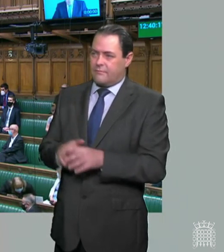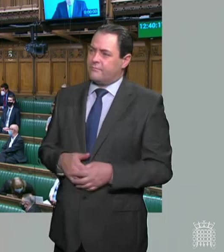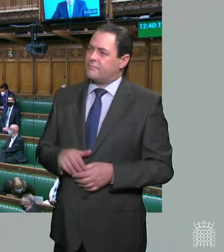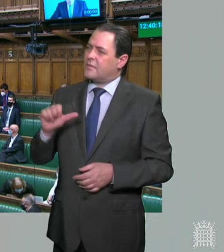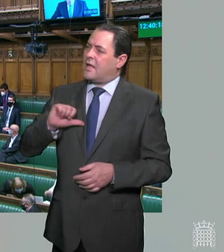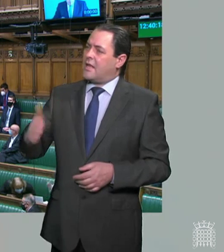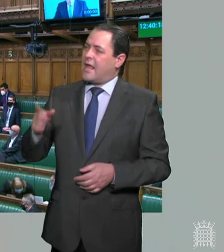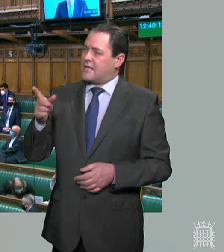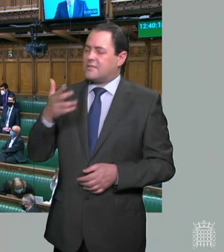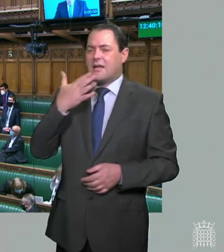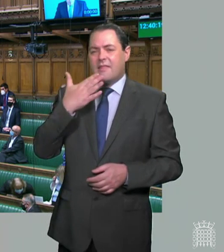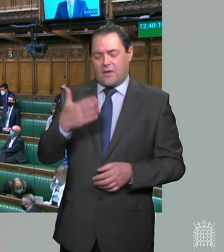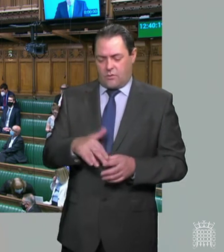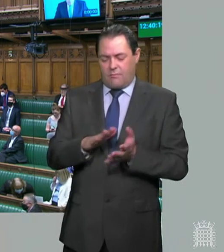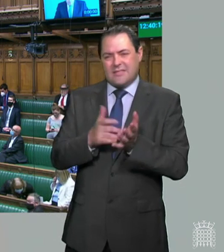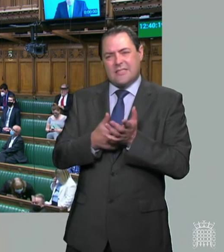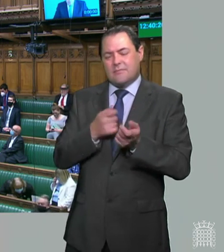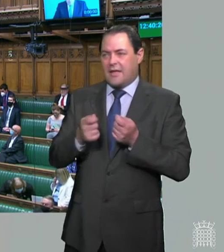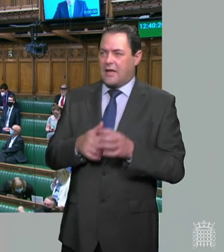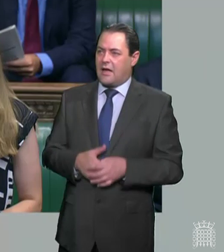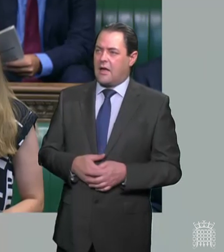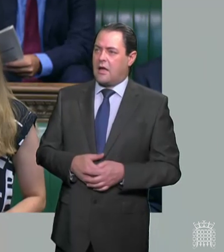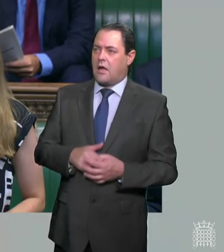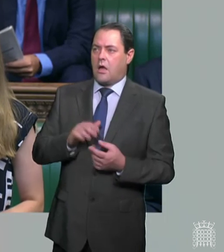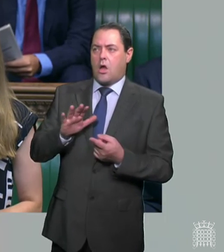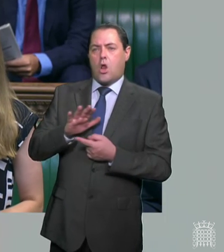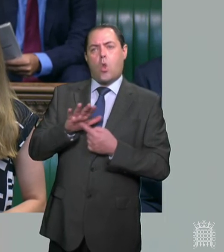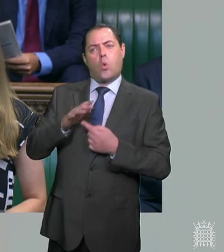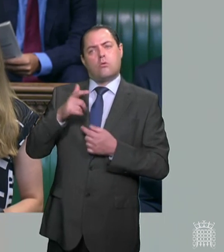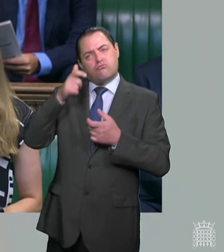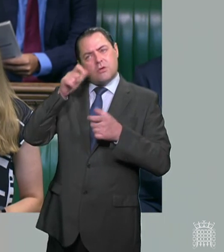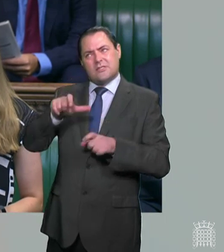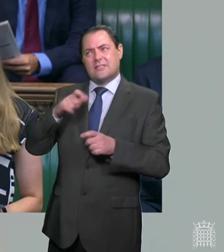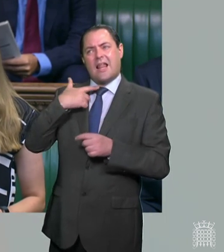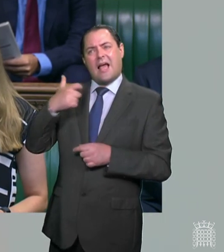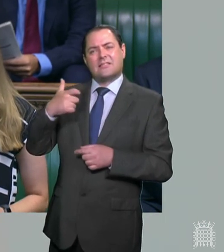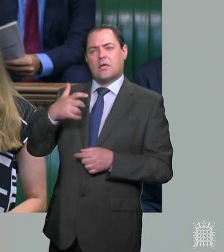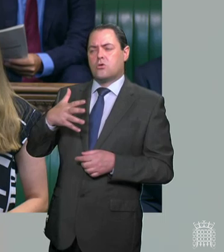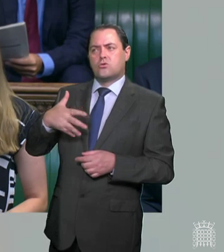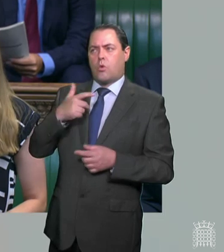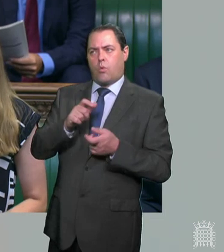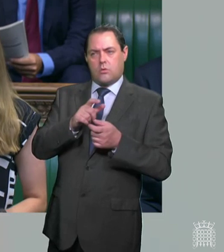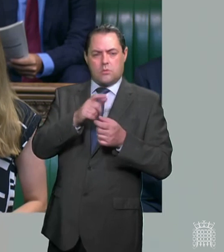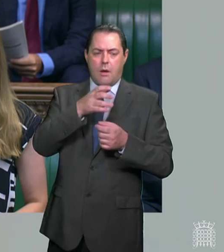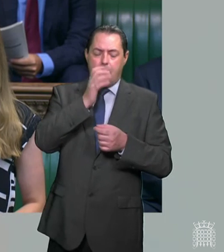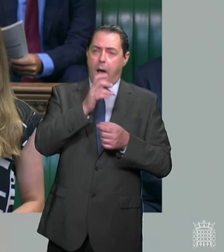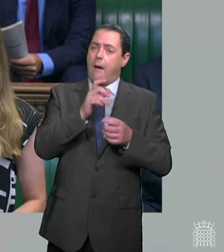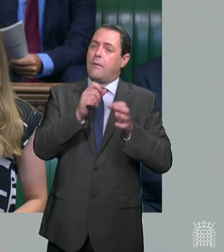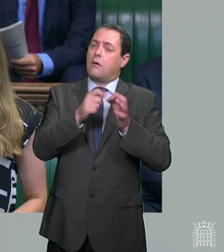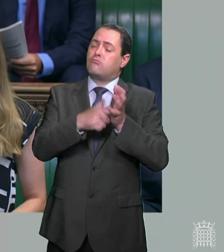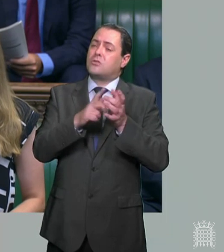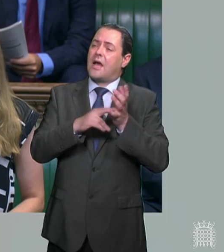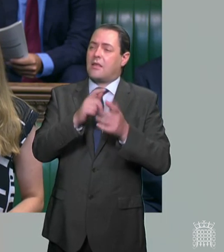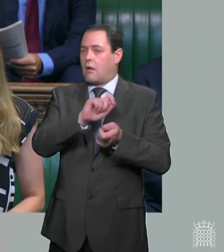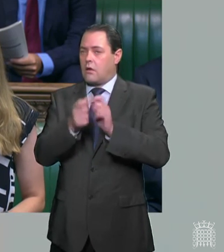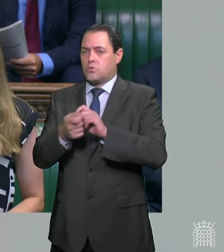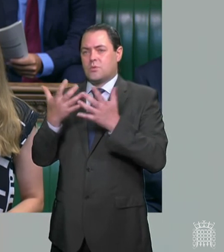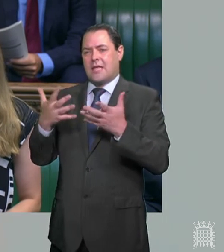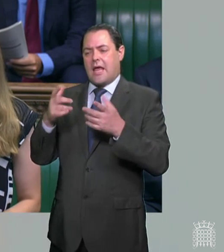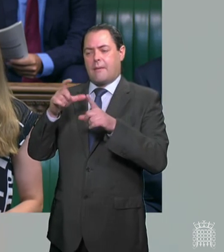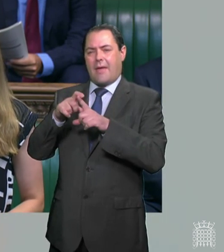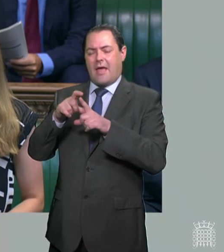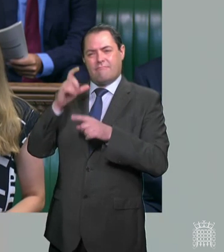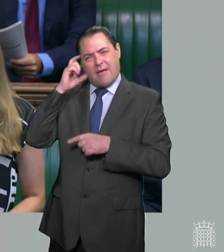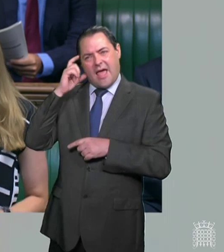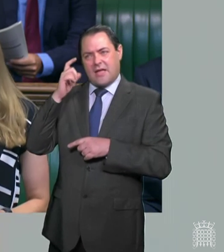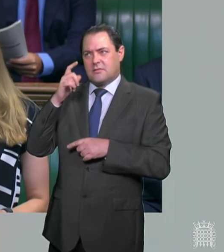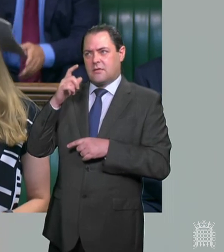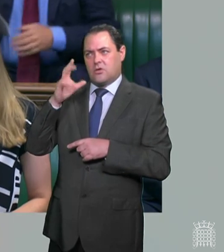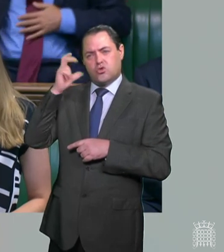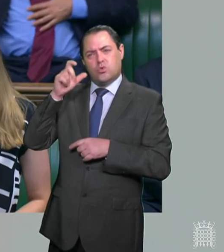Local residents in Lancaster are opposing the conversion of a popular local pub, the Britannia, into a 10-bedroom student let.